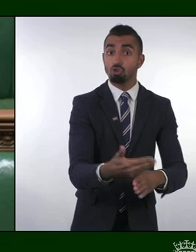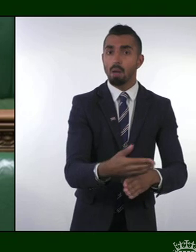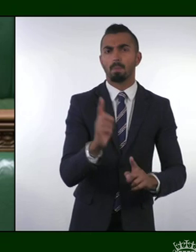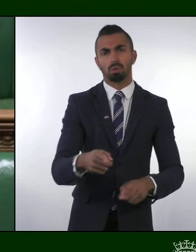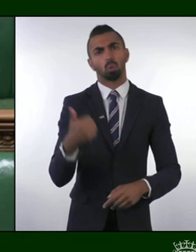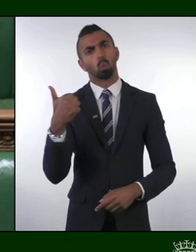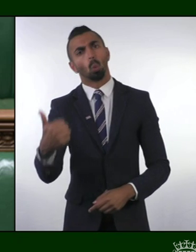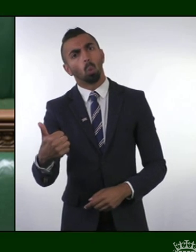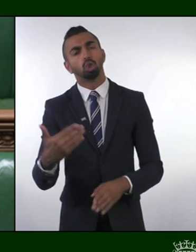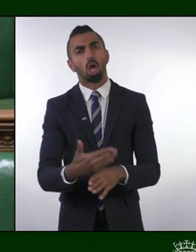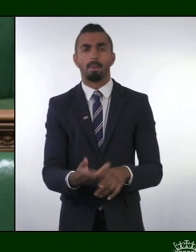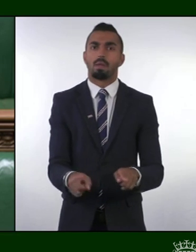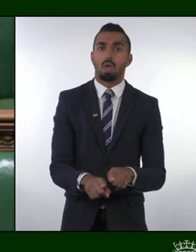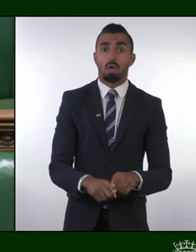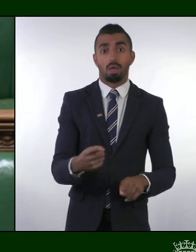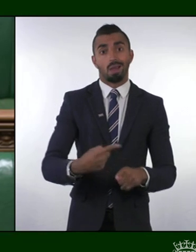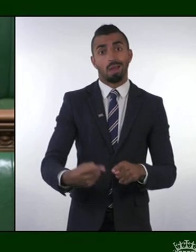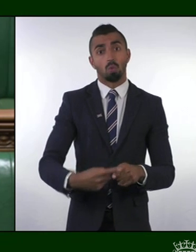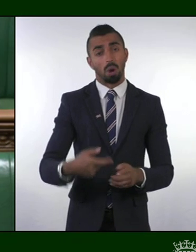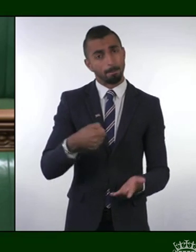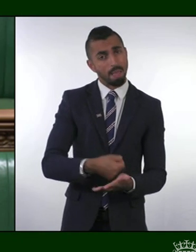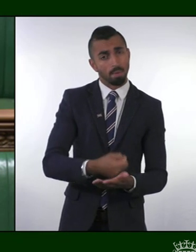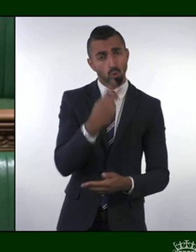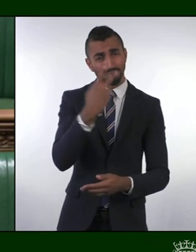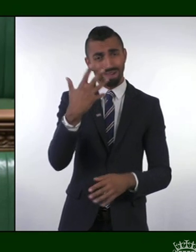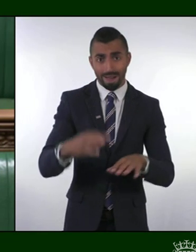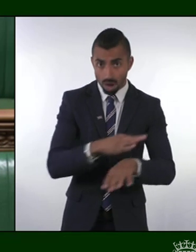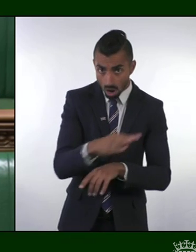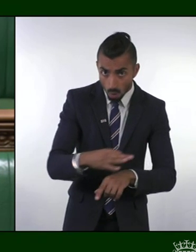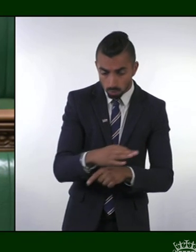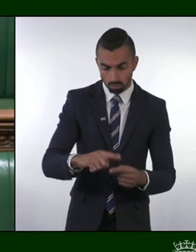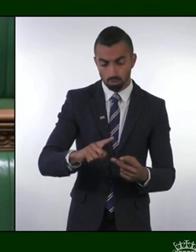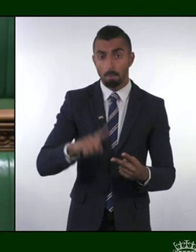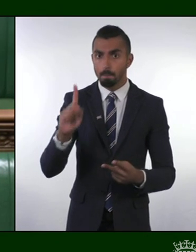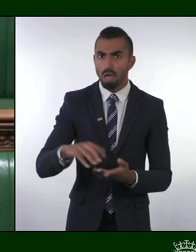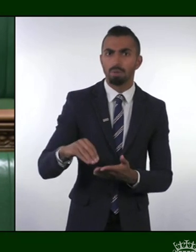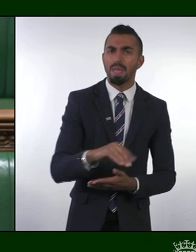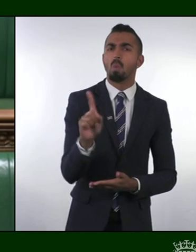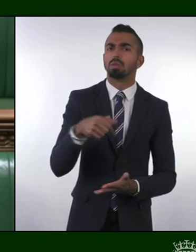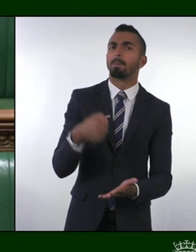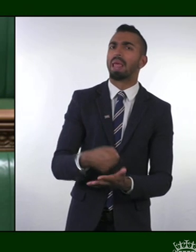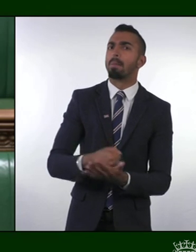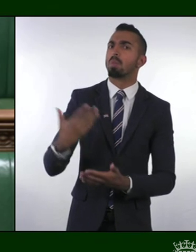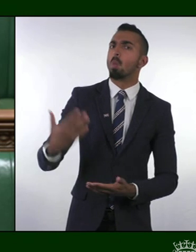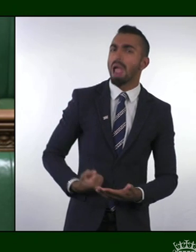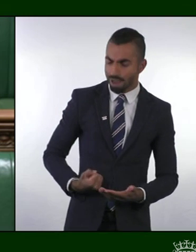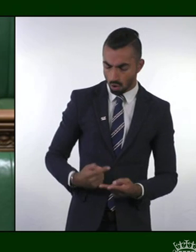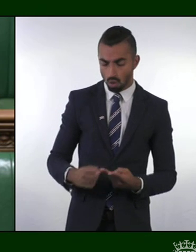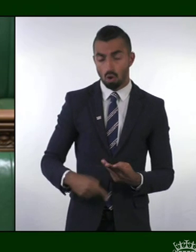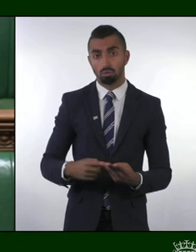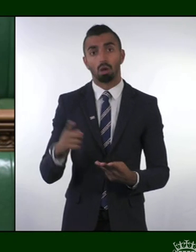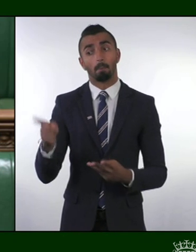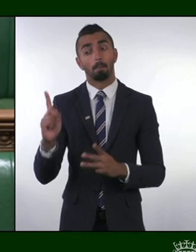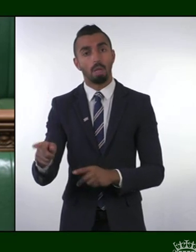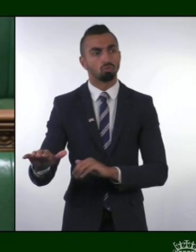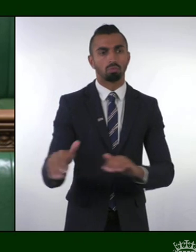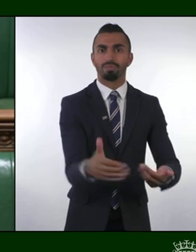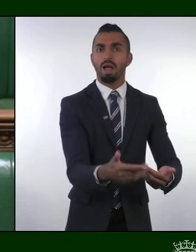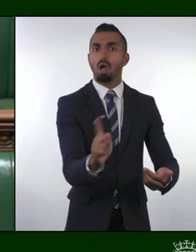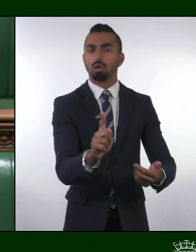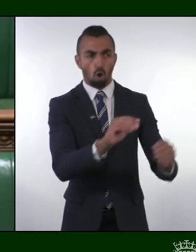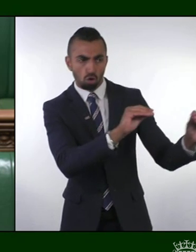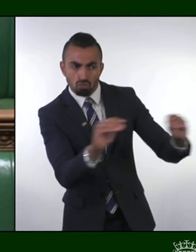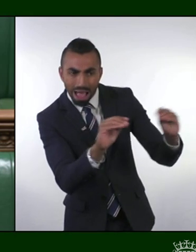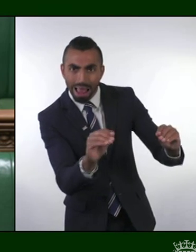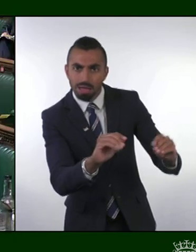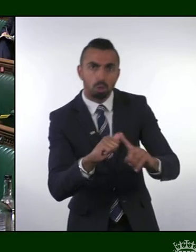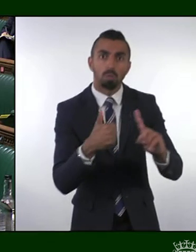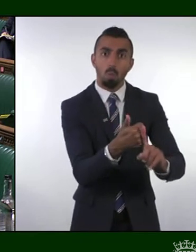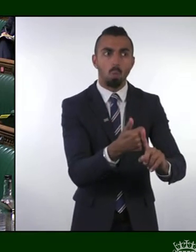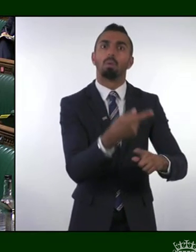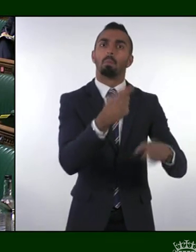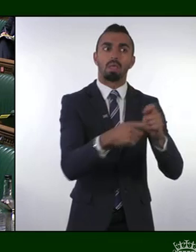These will be decent jobs, with those working a minimum of 25 hours per week paid at least the national minimum wage, and they will be good-quality jobs, with employers providing kick-starters with training and support to find a permanent job.